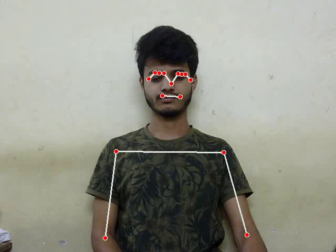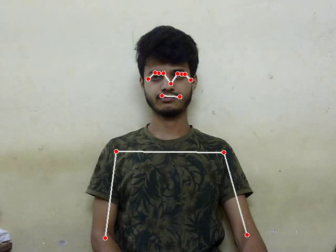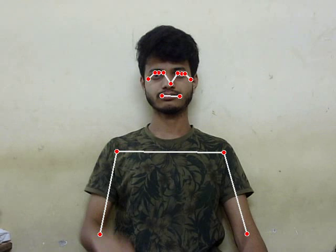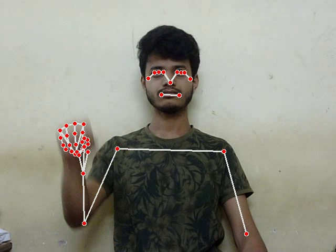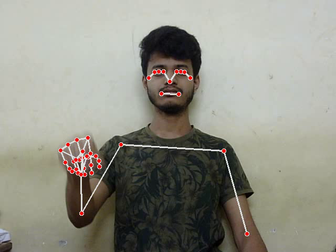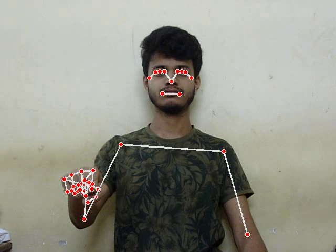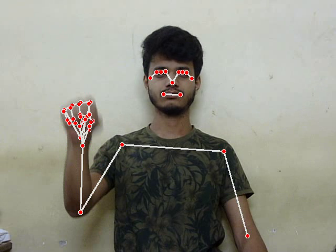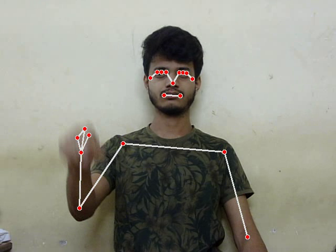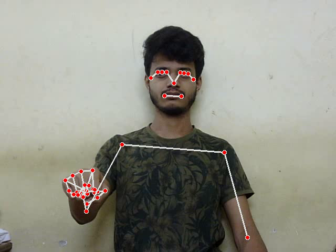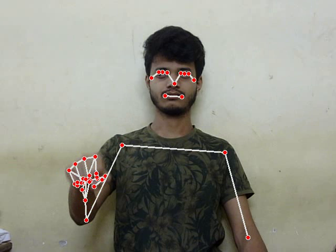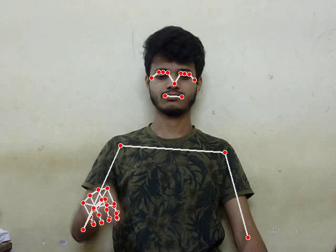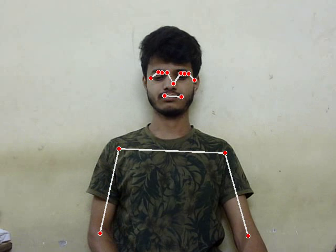yes